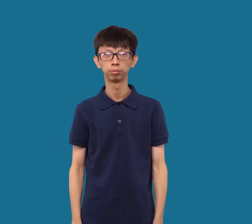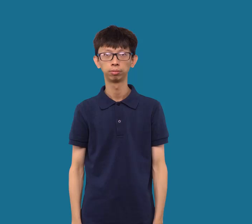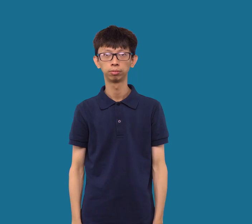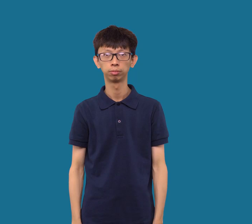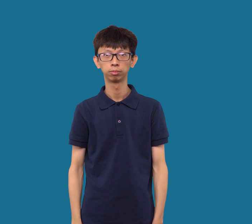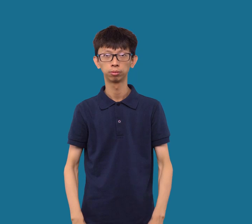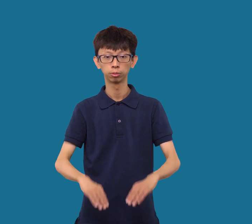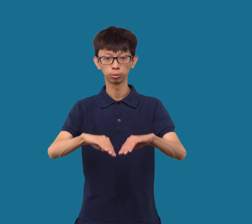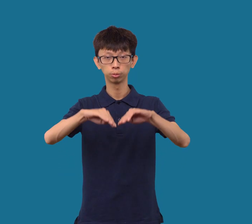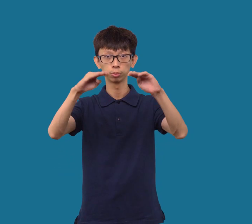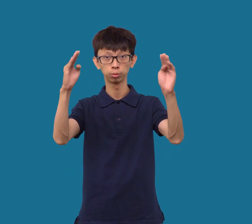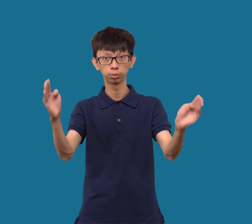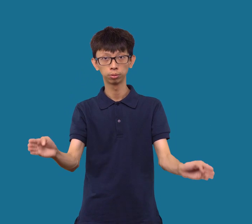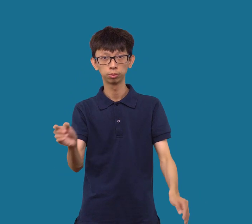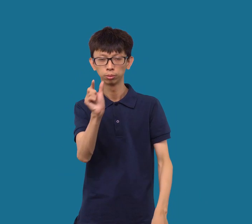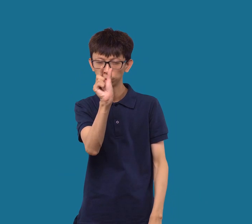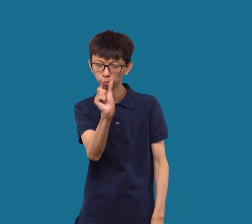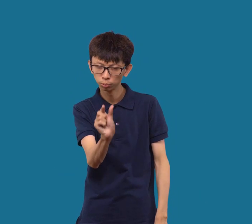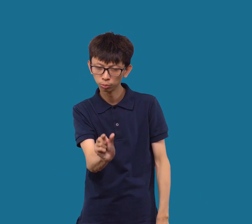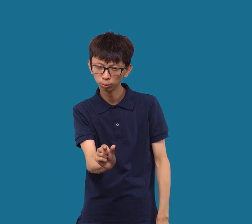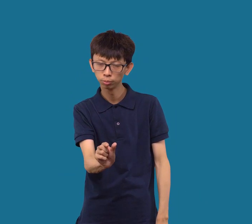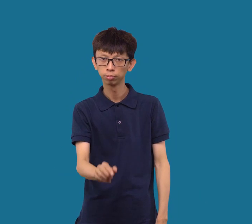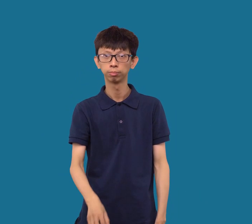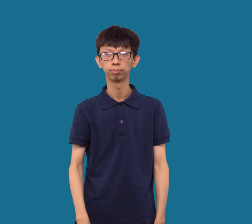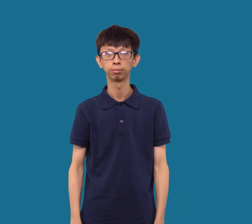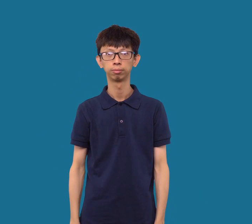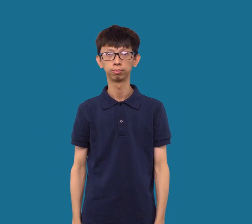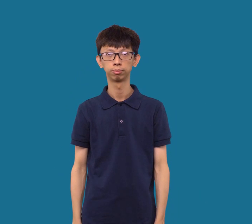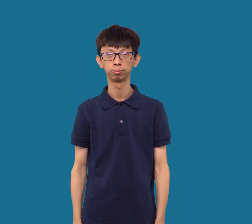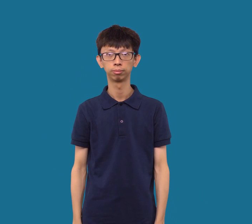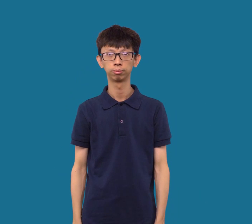khe núi